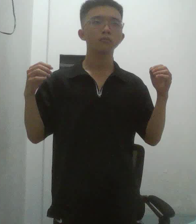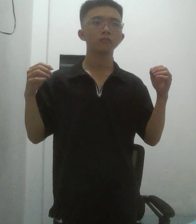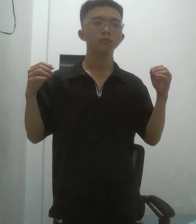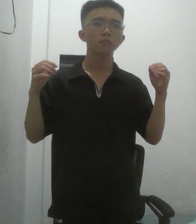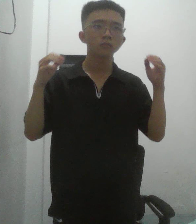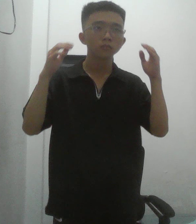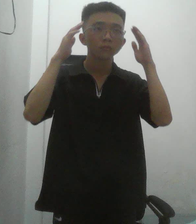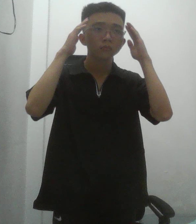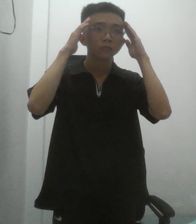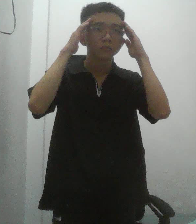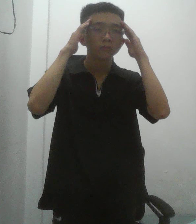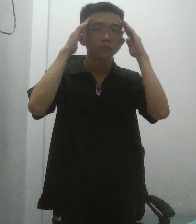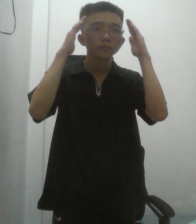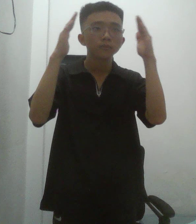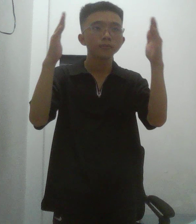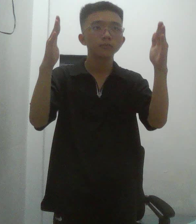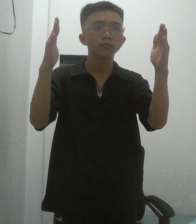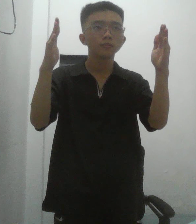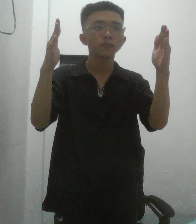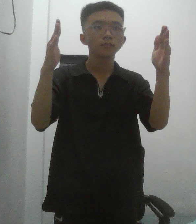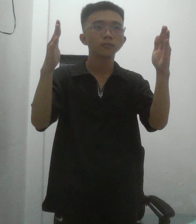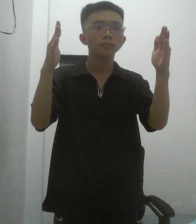quan tam